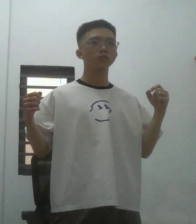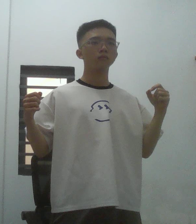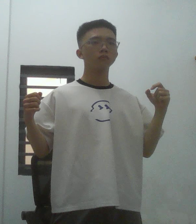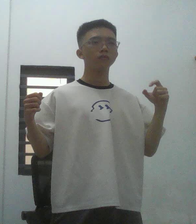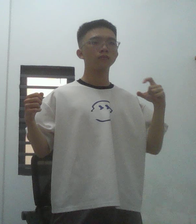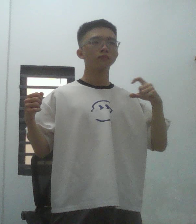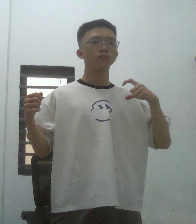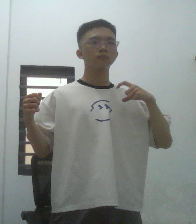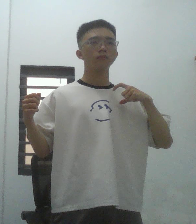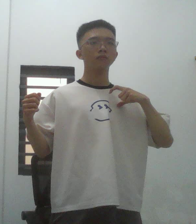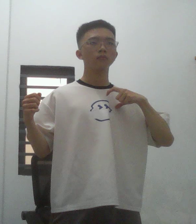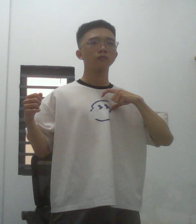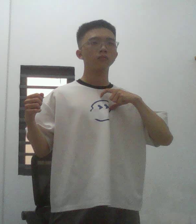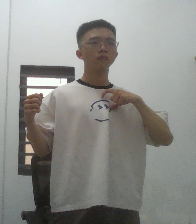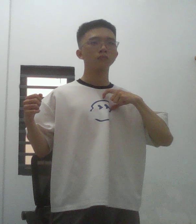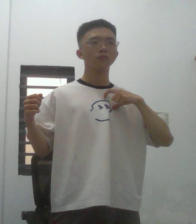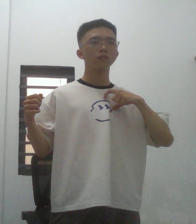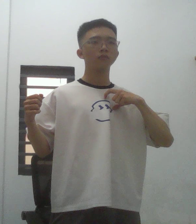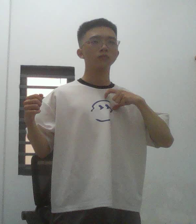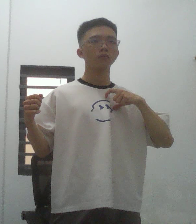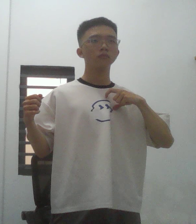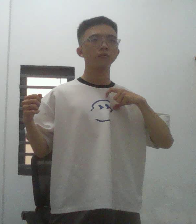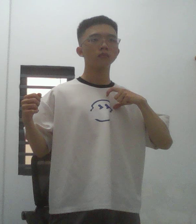giau co